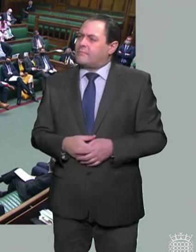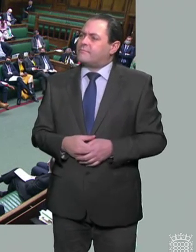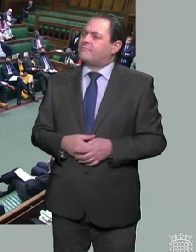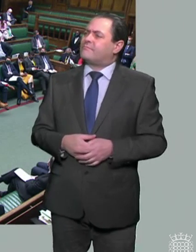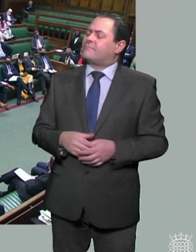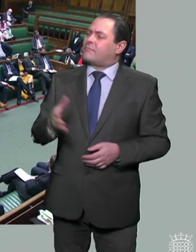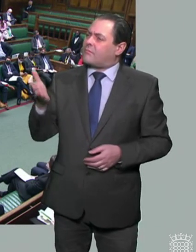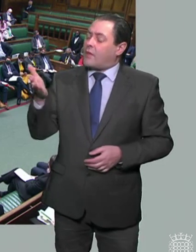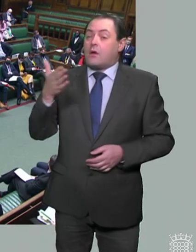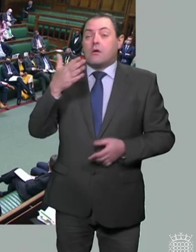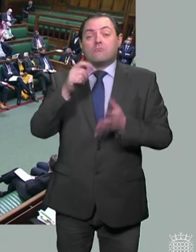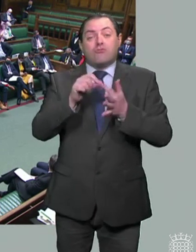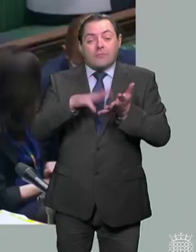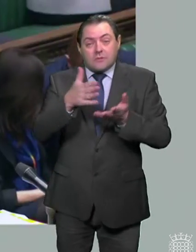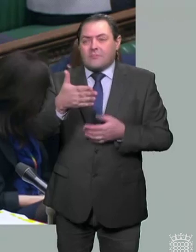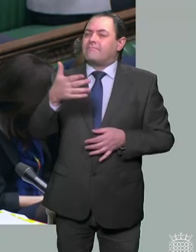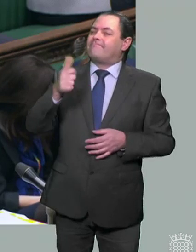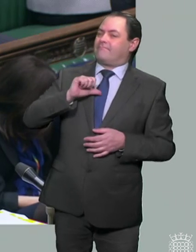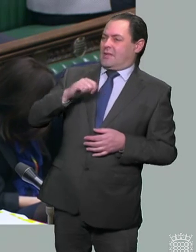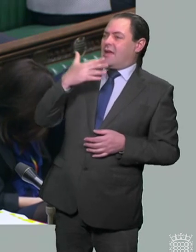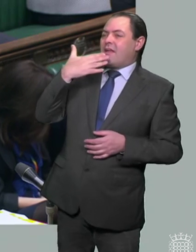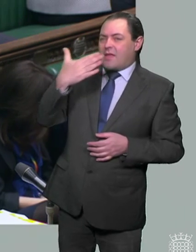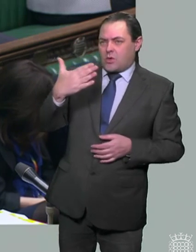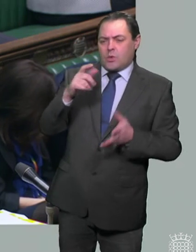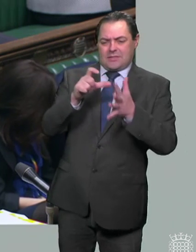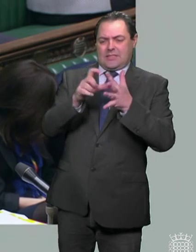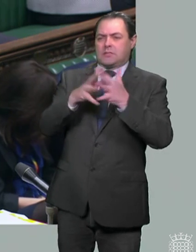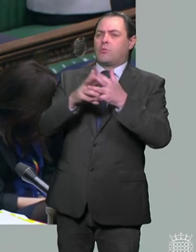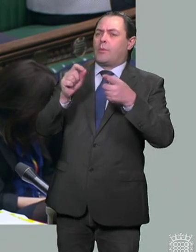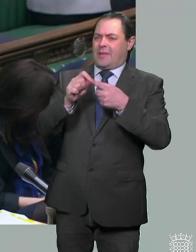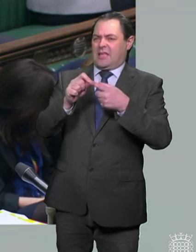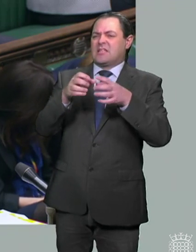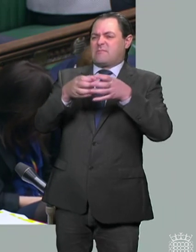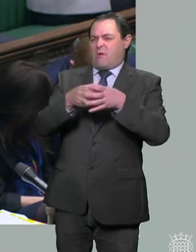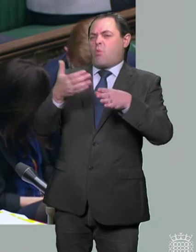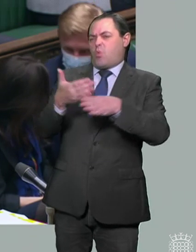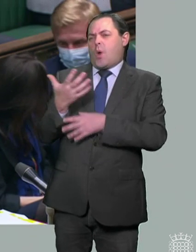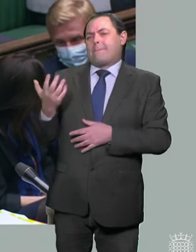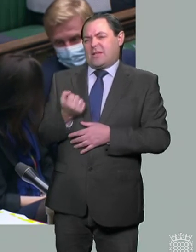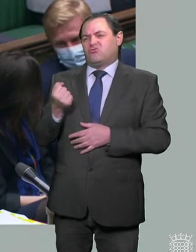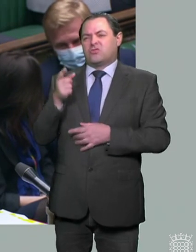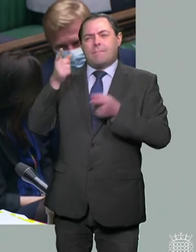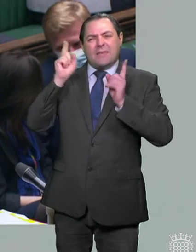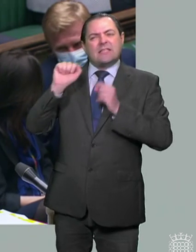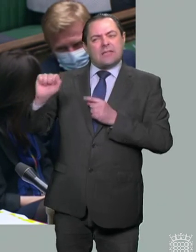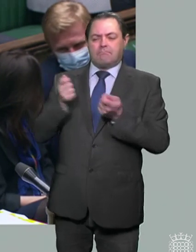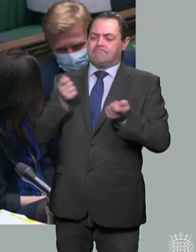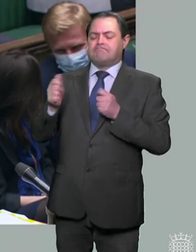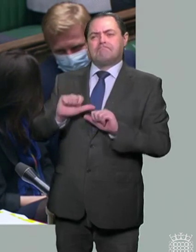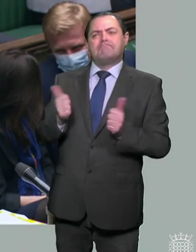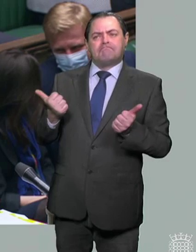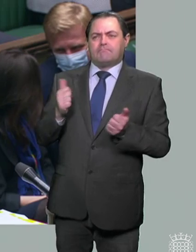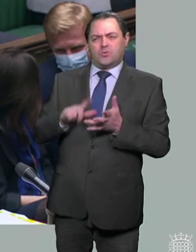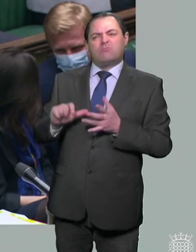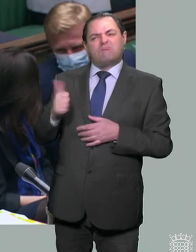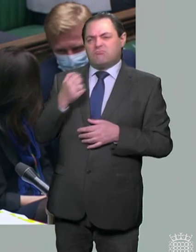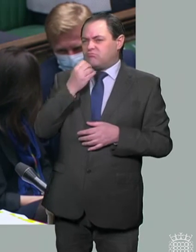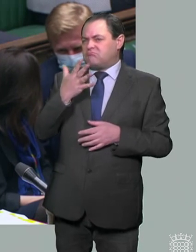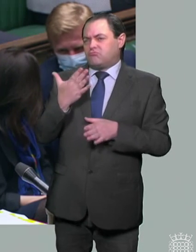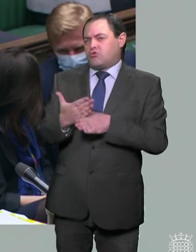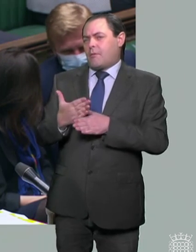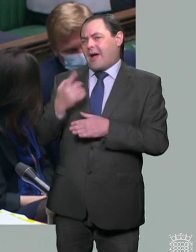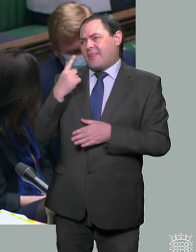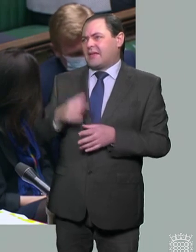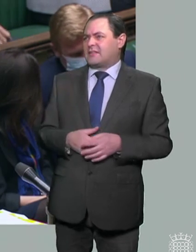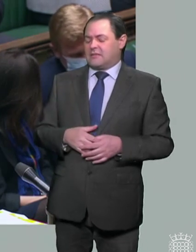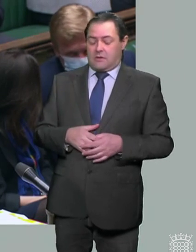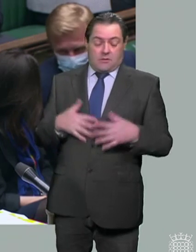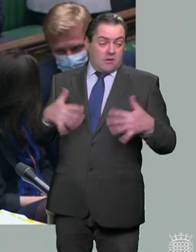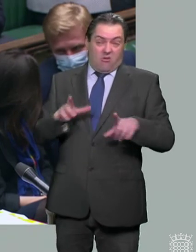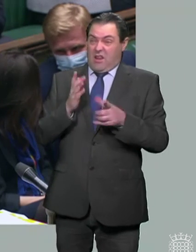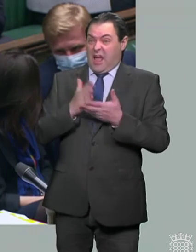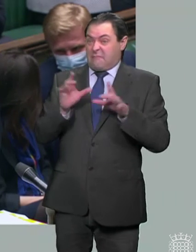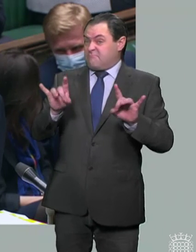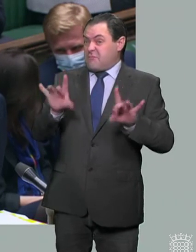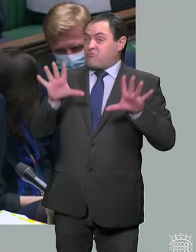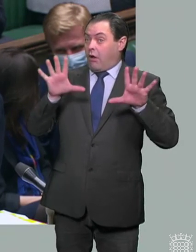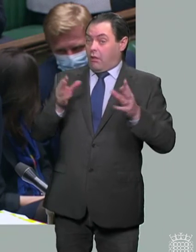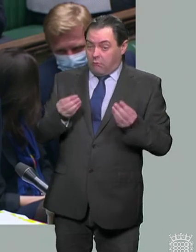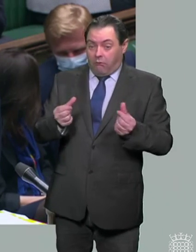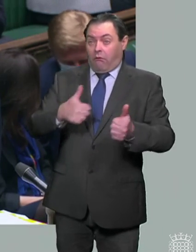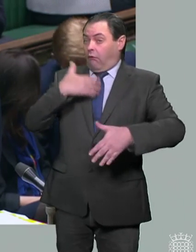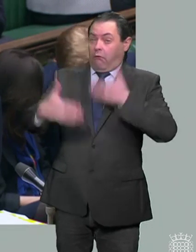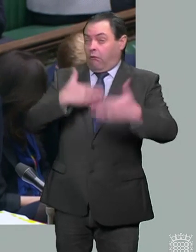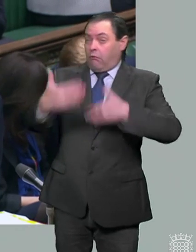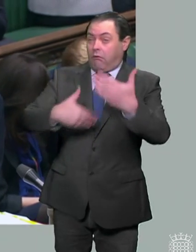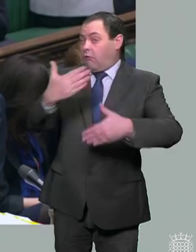I think that actually the Department for Work and Pensions, under the Secretary of State for Work and Pensions, my right honourable Friend the Member for Suffolk Coastal , has performed outstanding service.